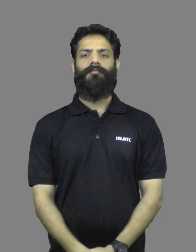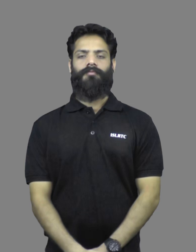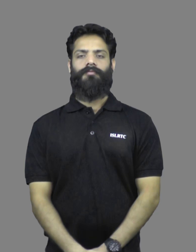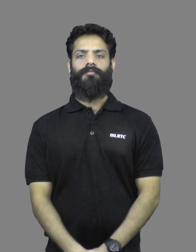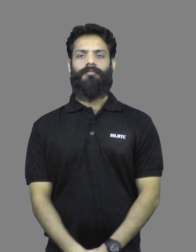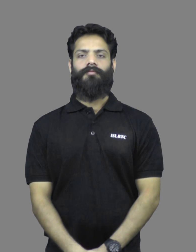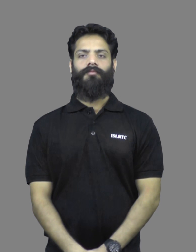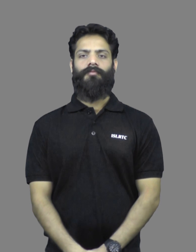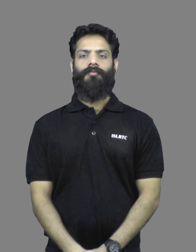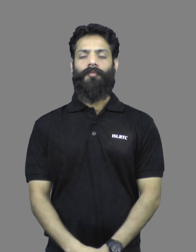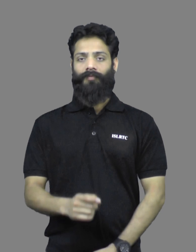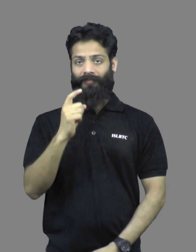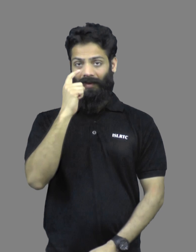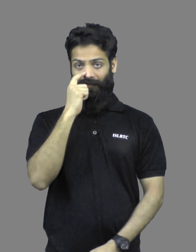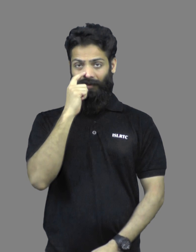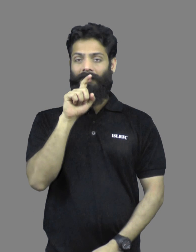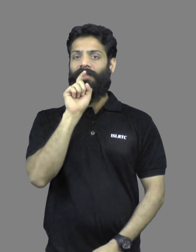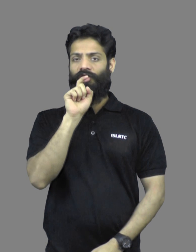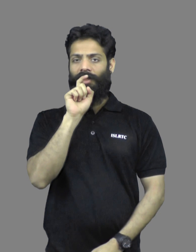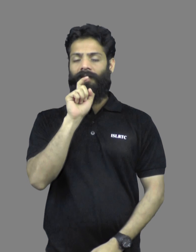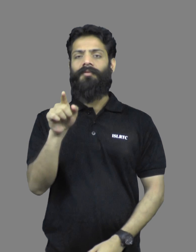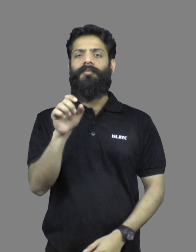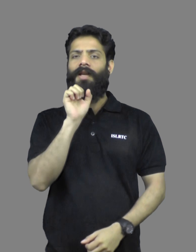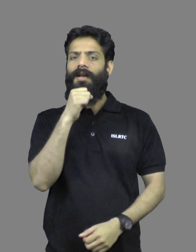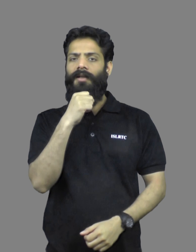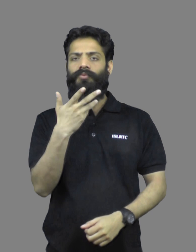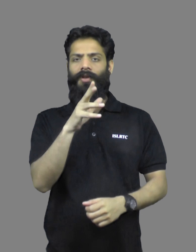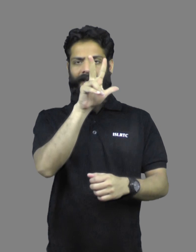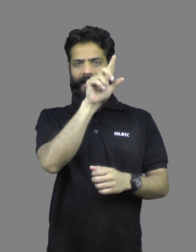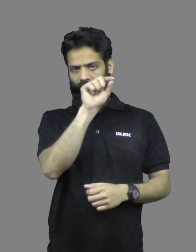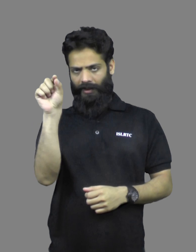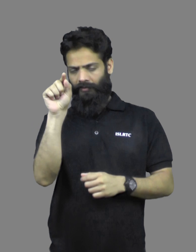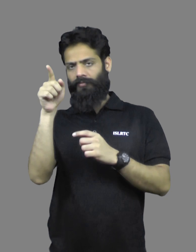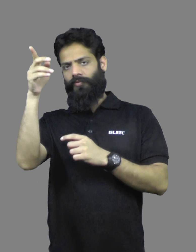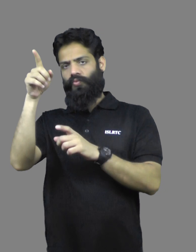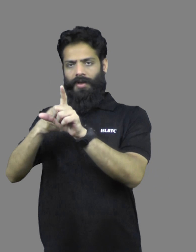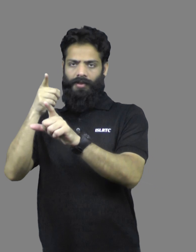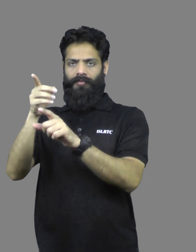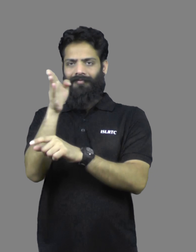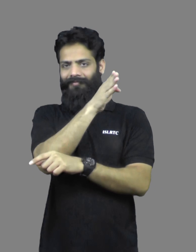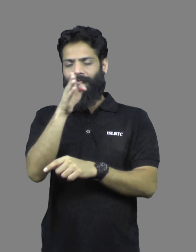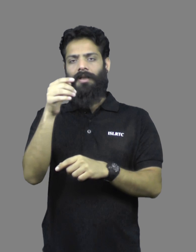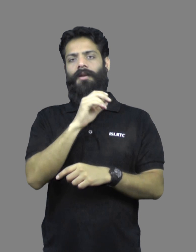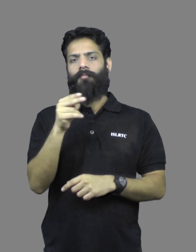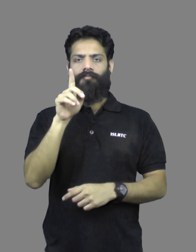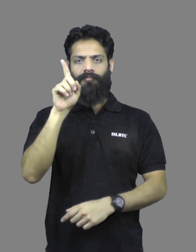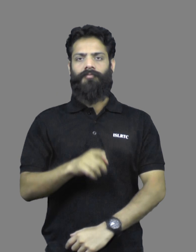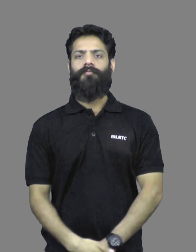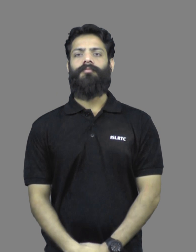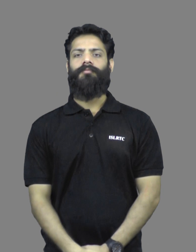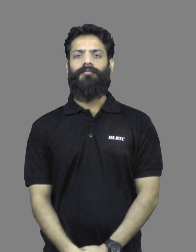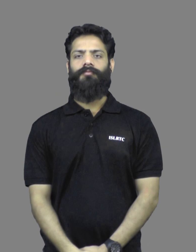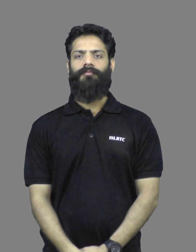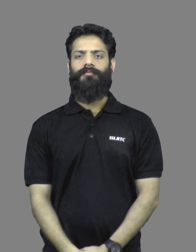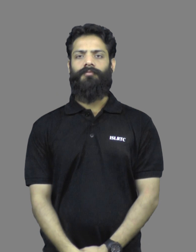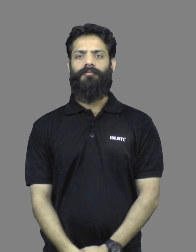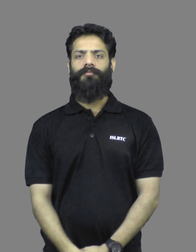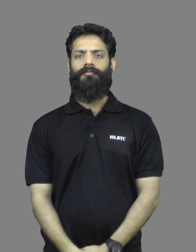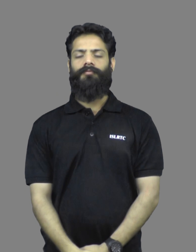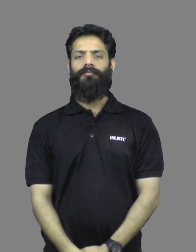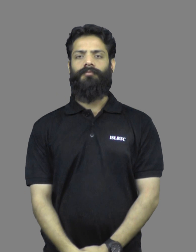Pullet